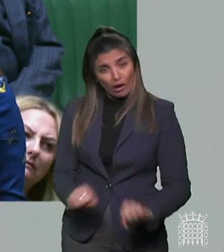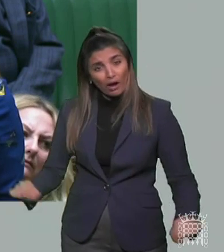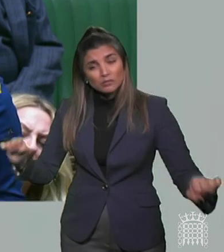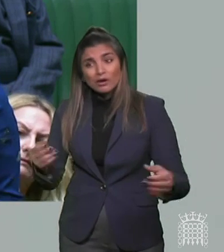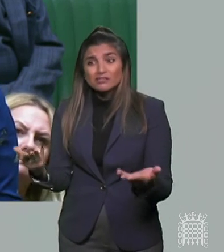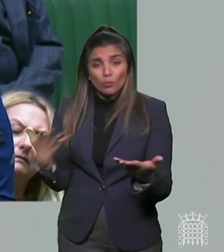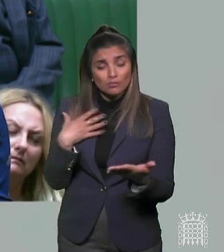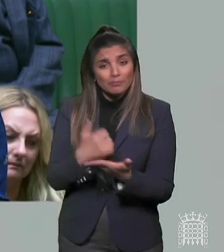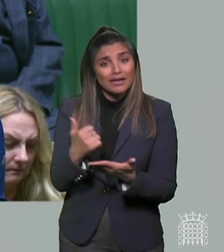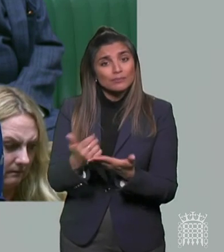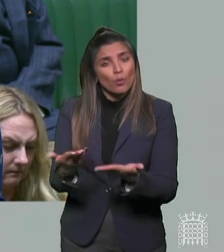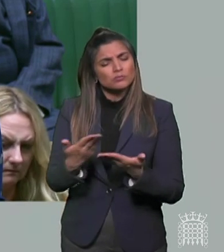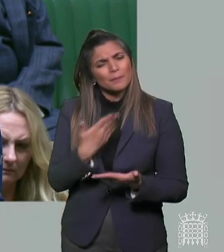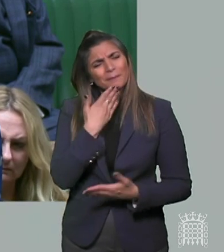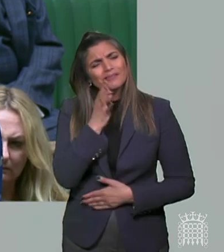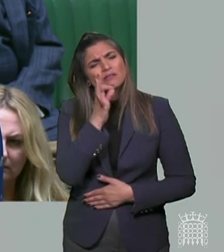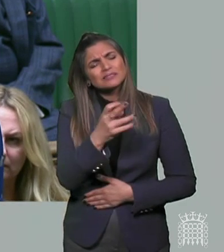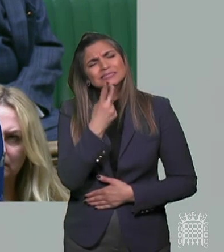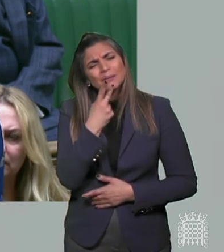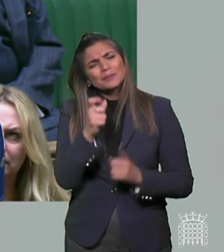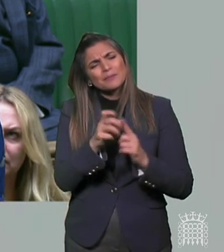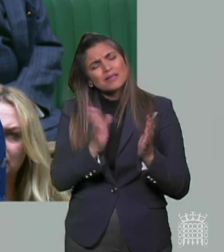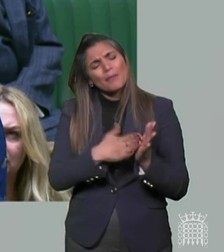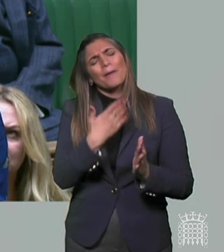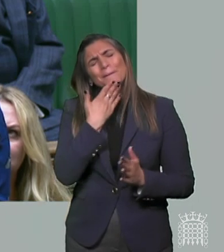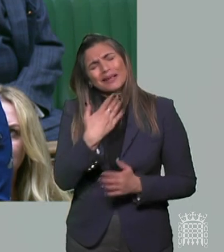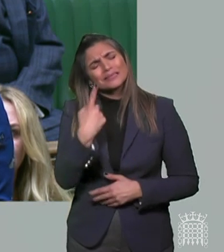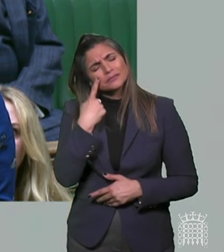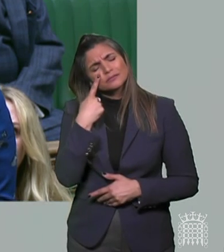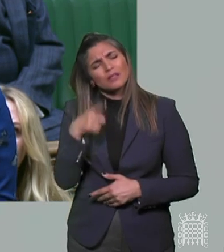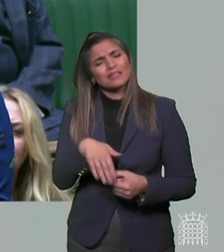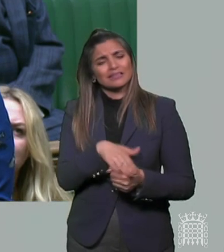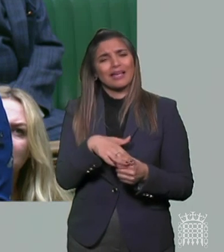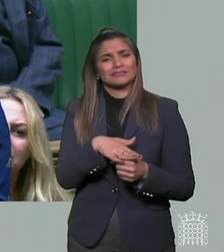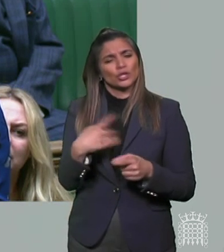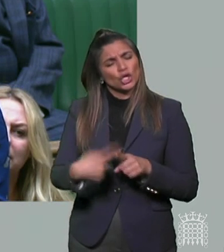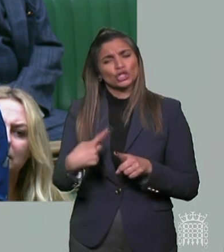Will the Deputy Prime Minister look at this case as a matter of urgency?